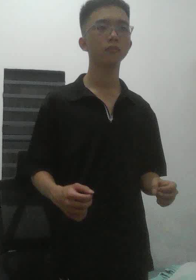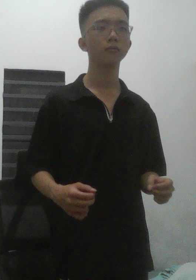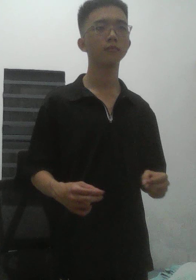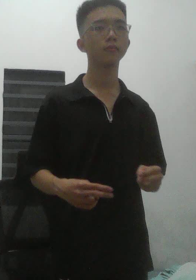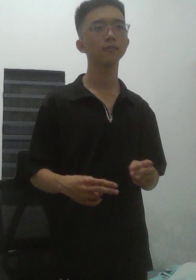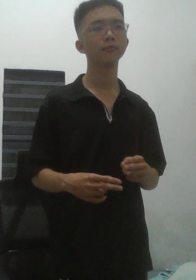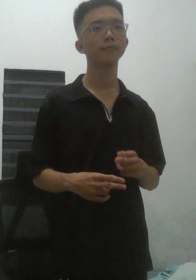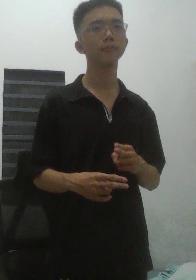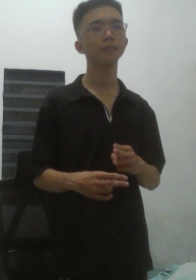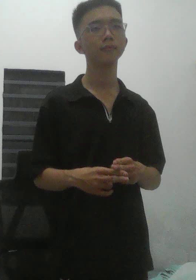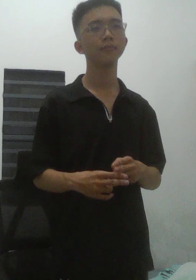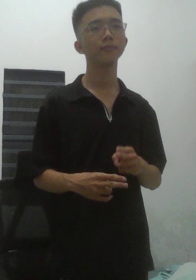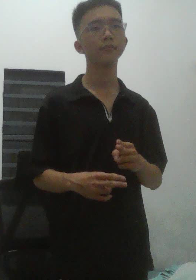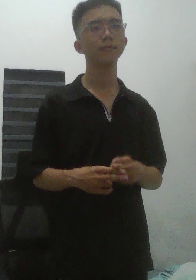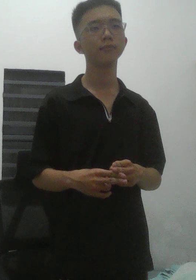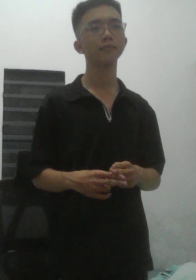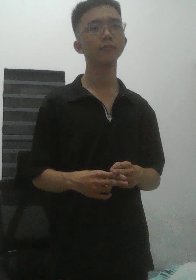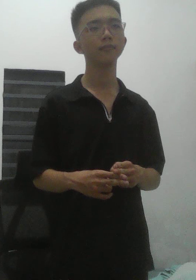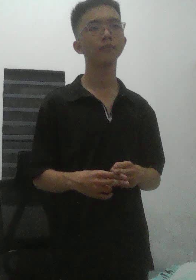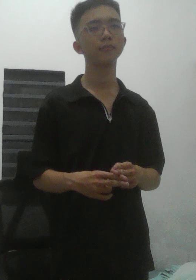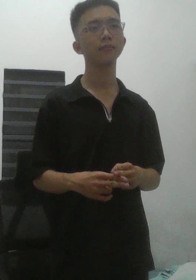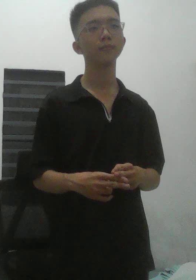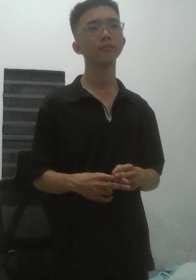ten